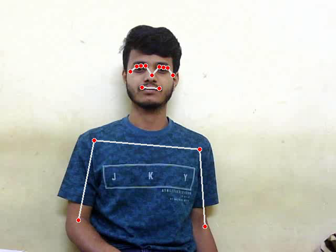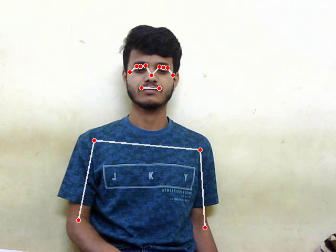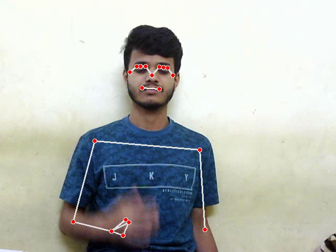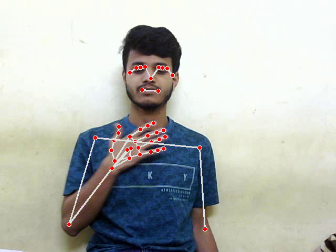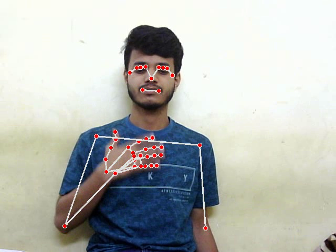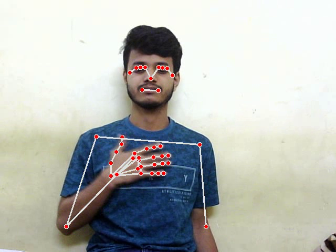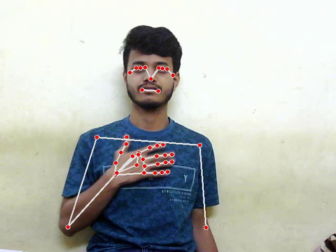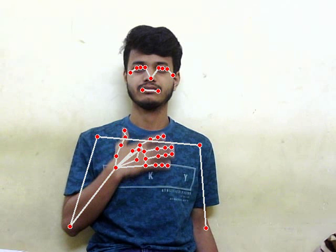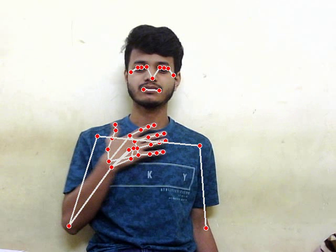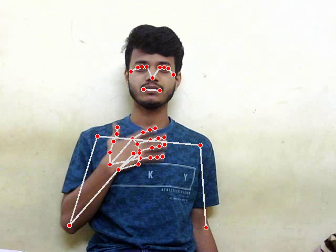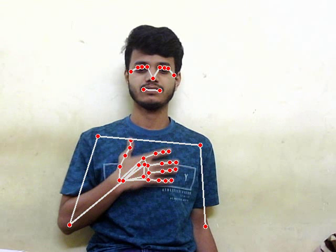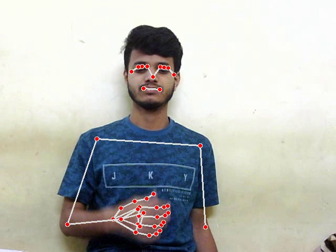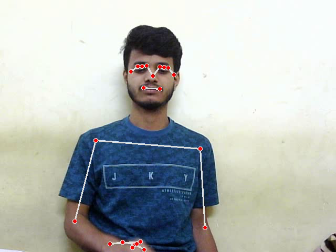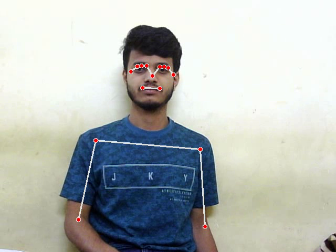please